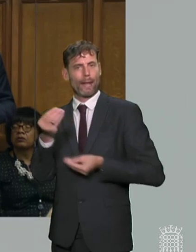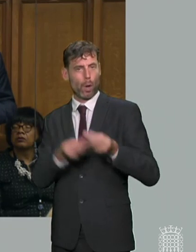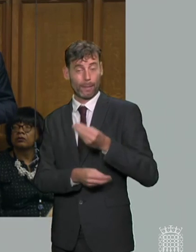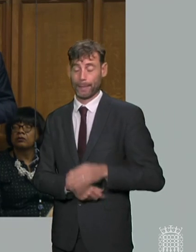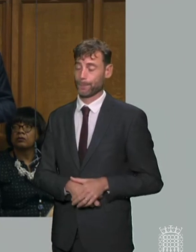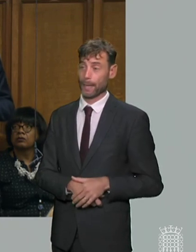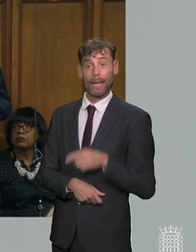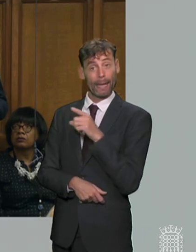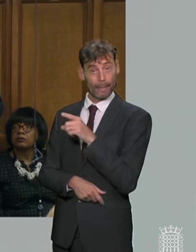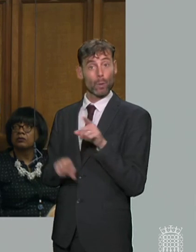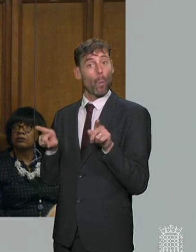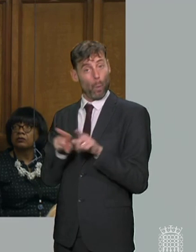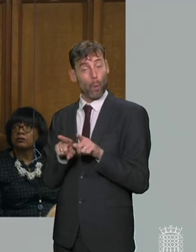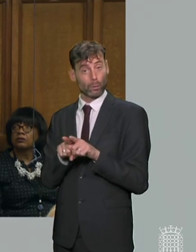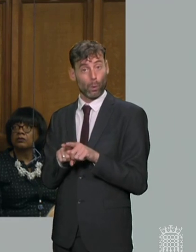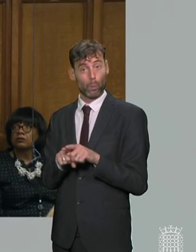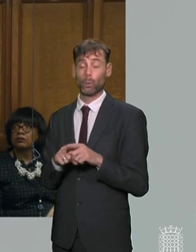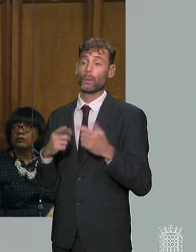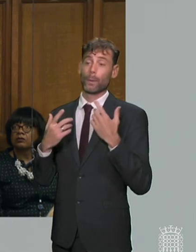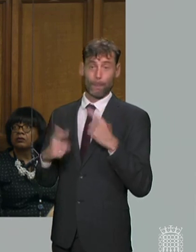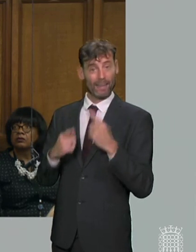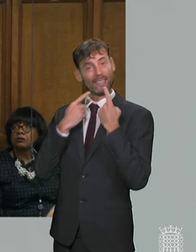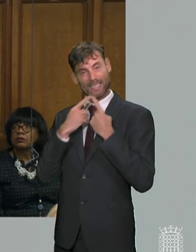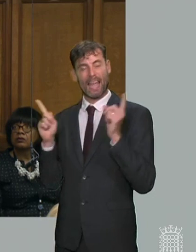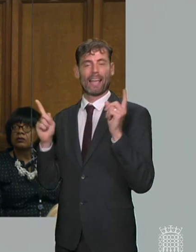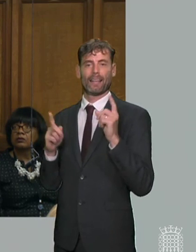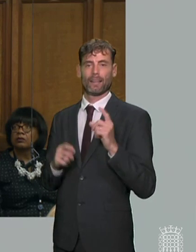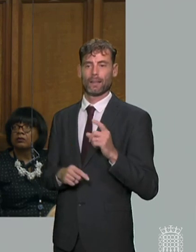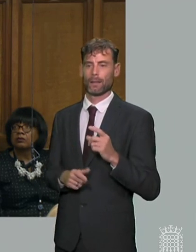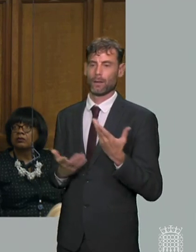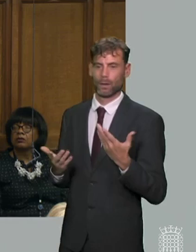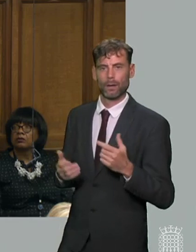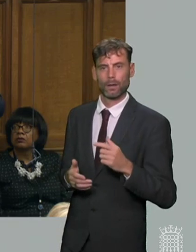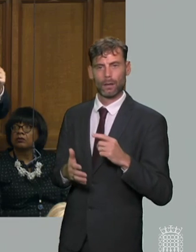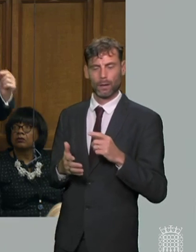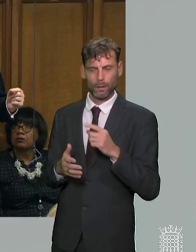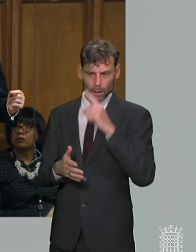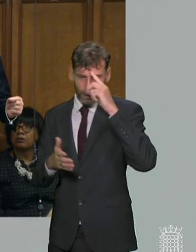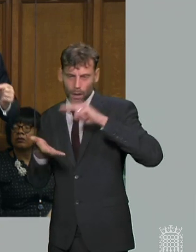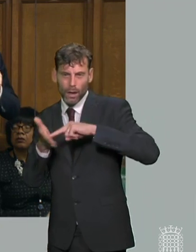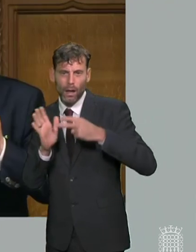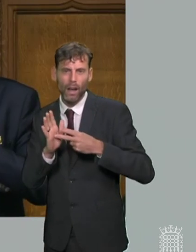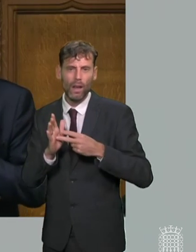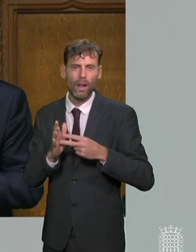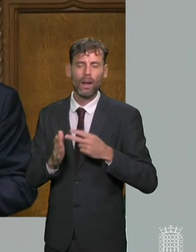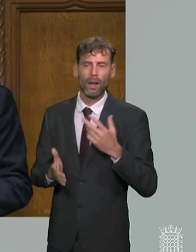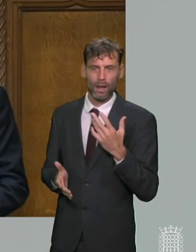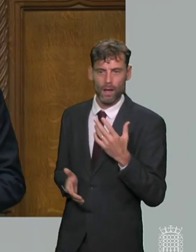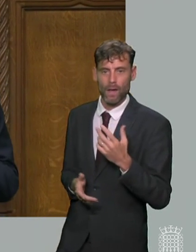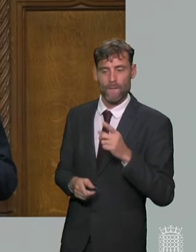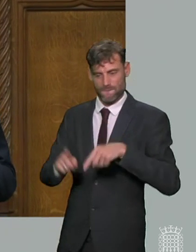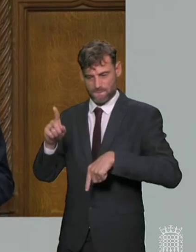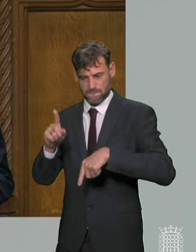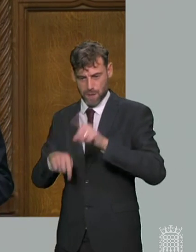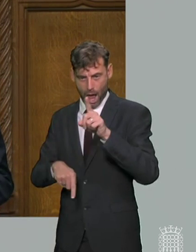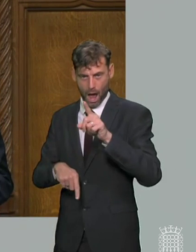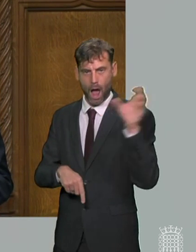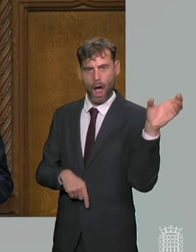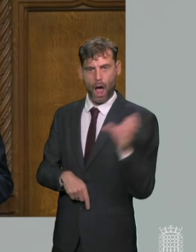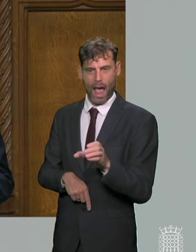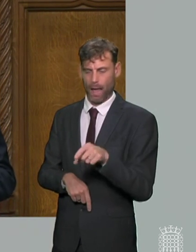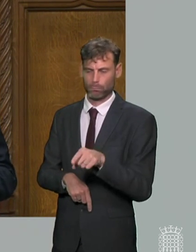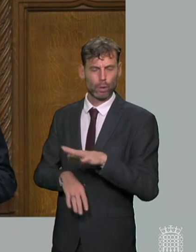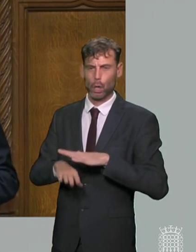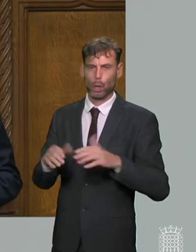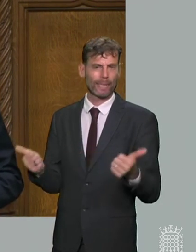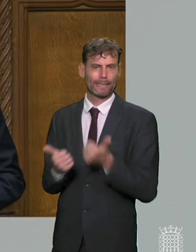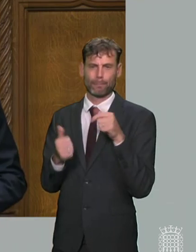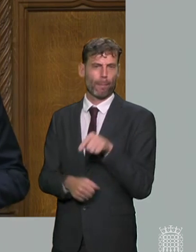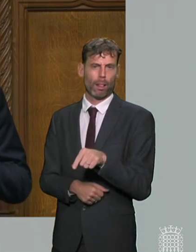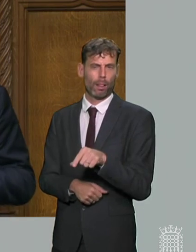He has also been on the record as saying that the tactic of fire and rehire is “unacceptable”.